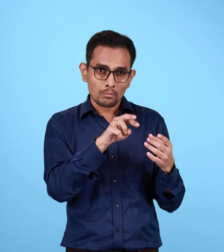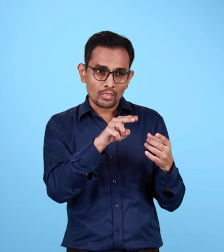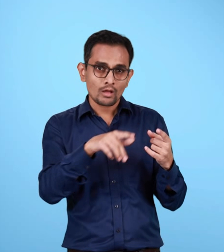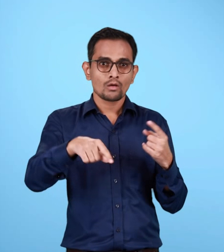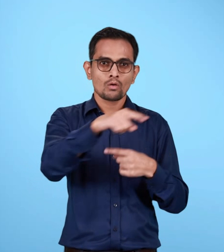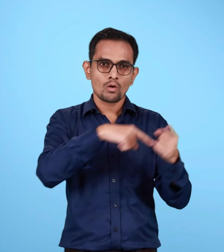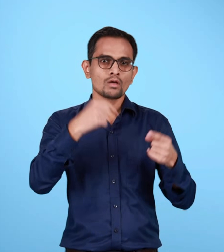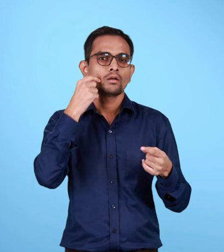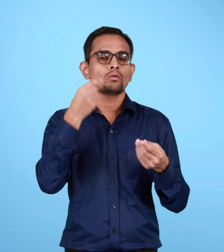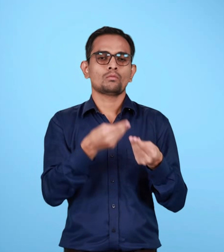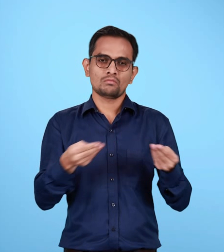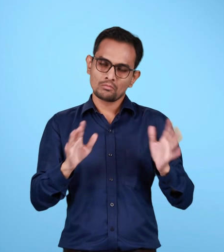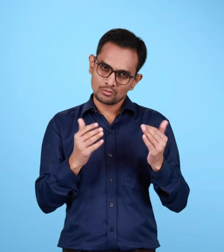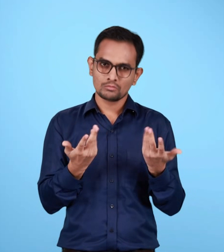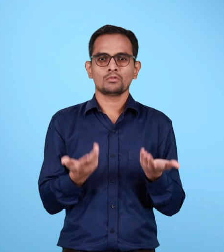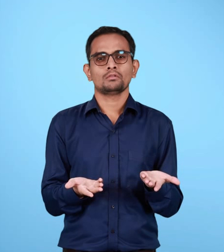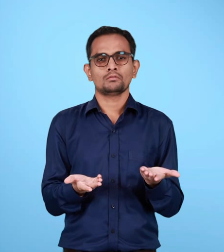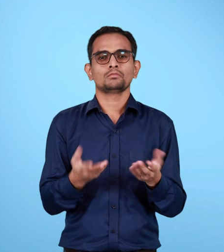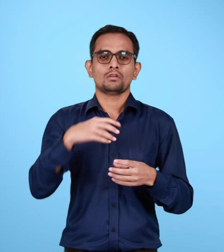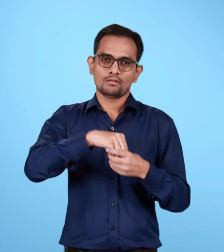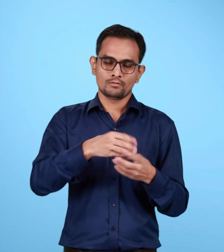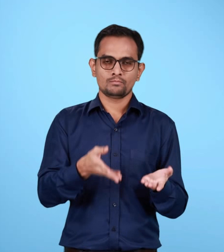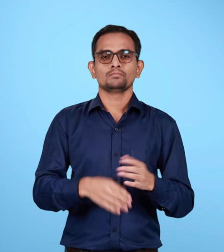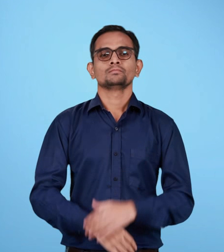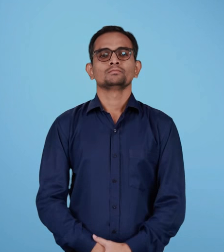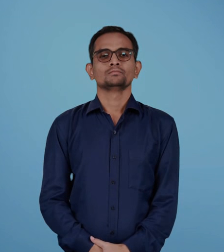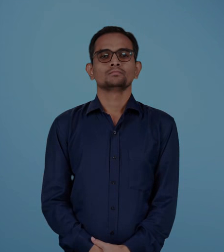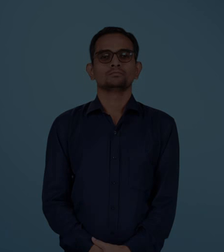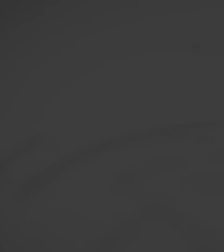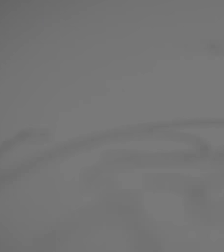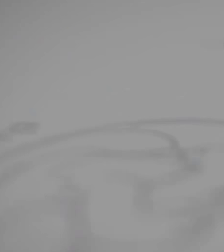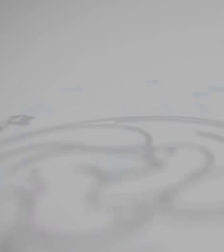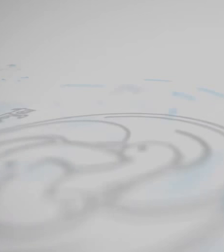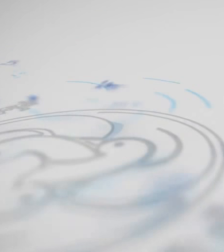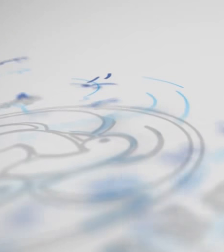of more resources.